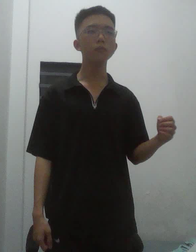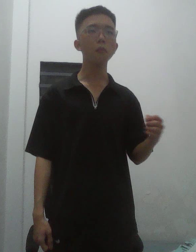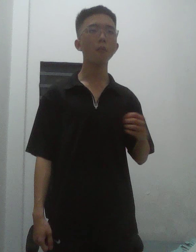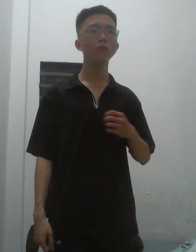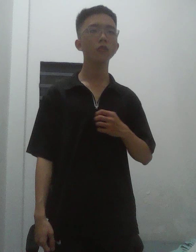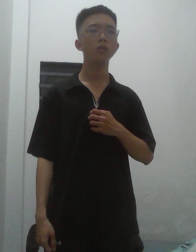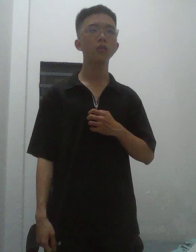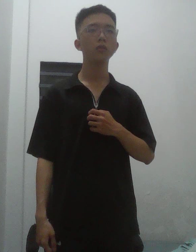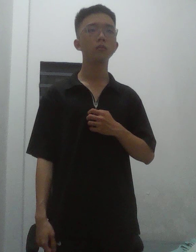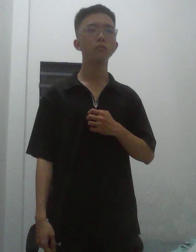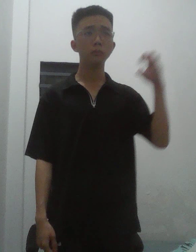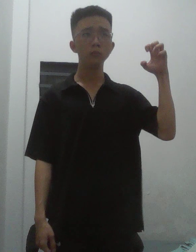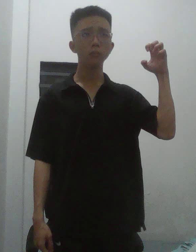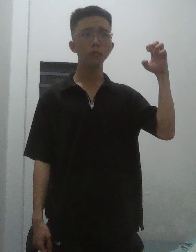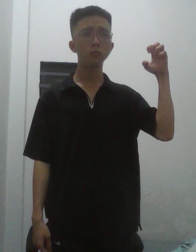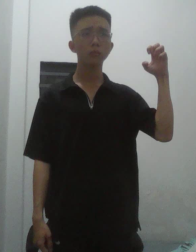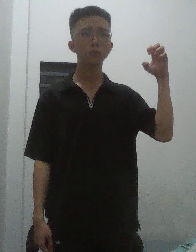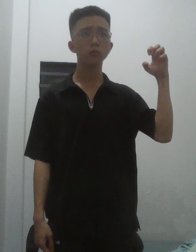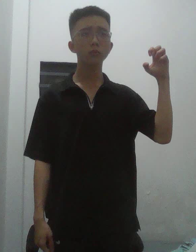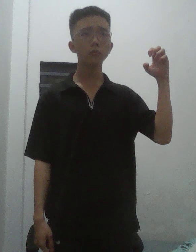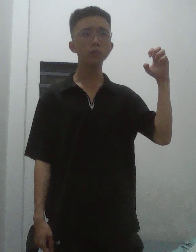tuc gian